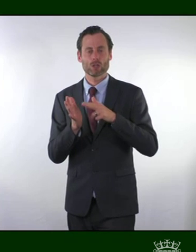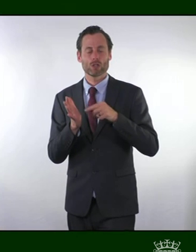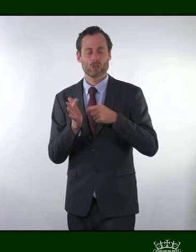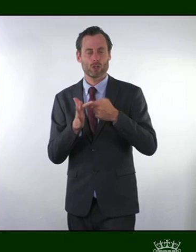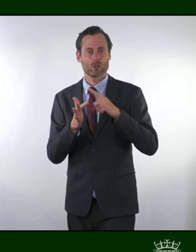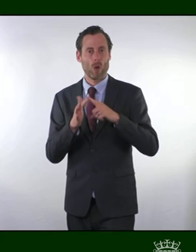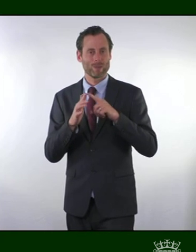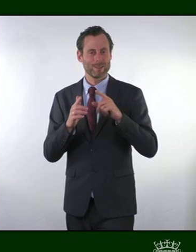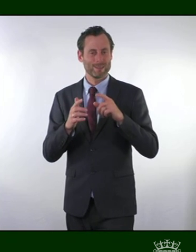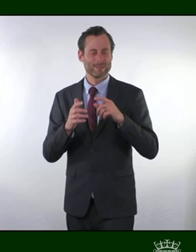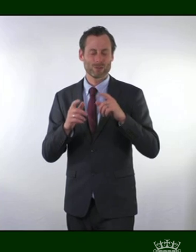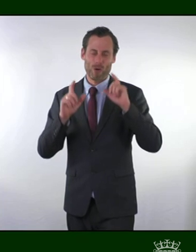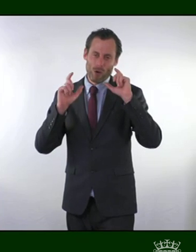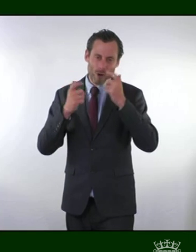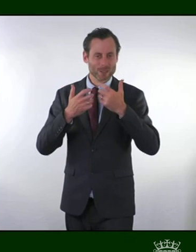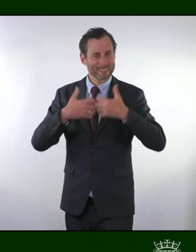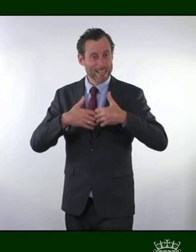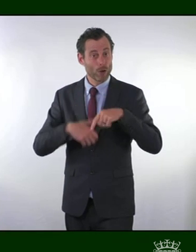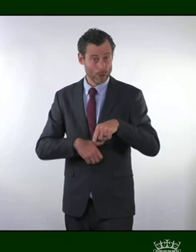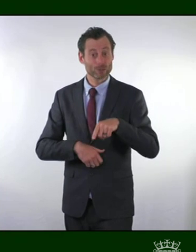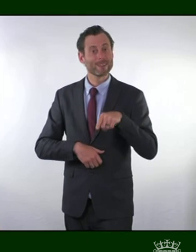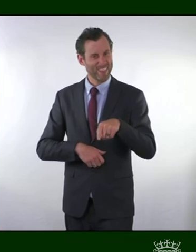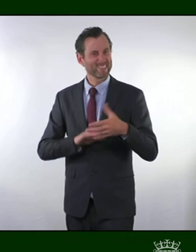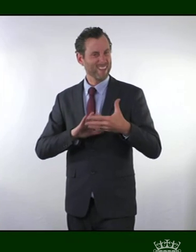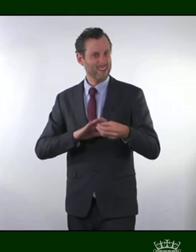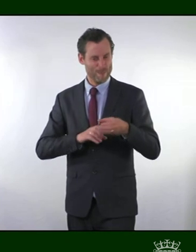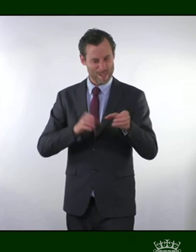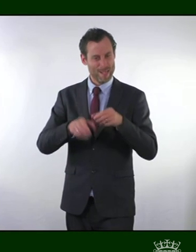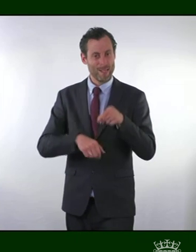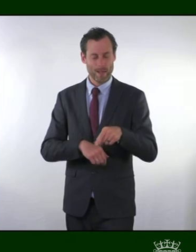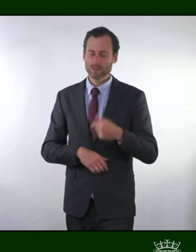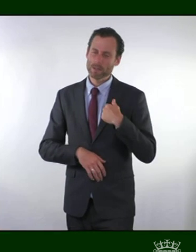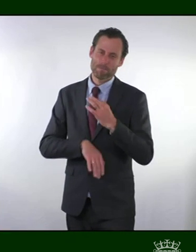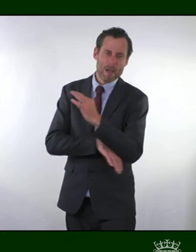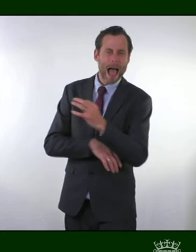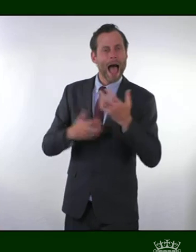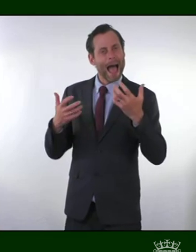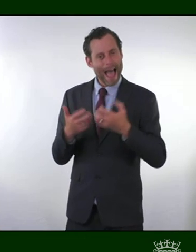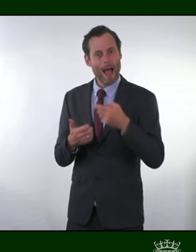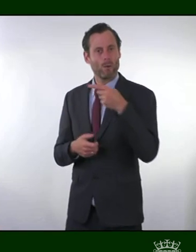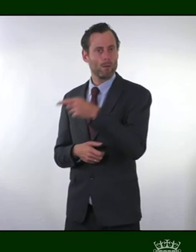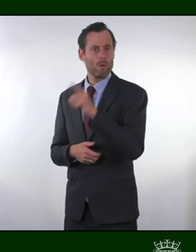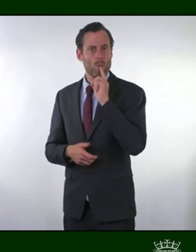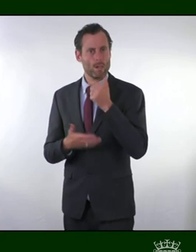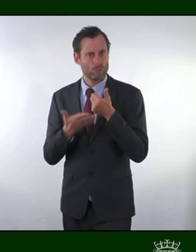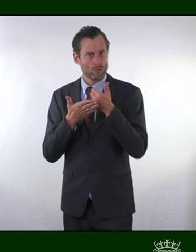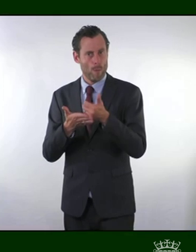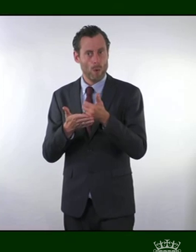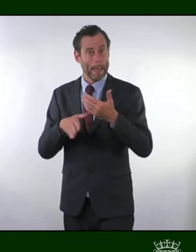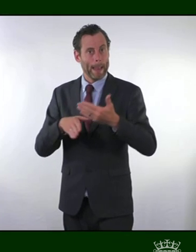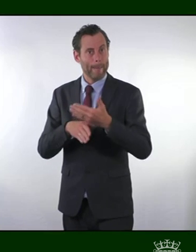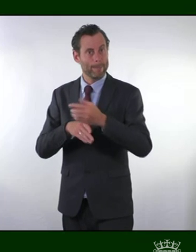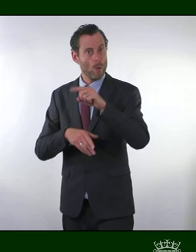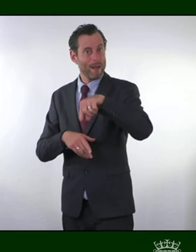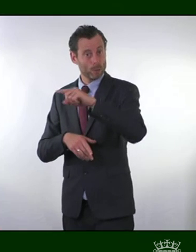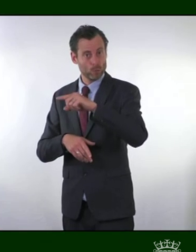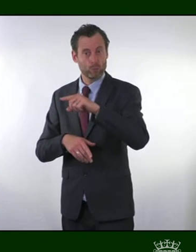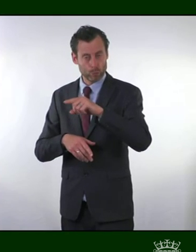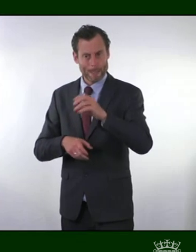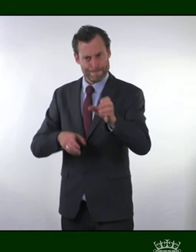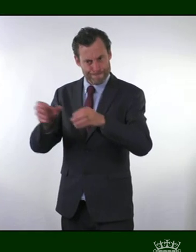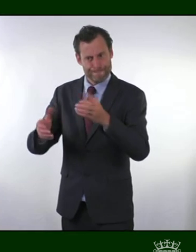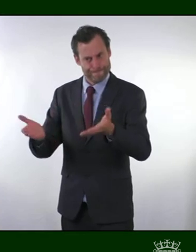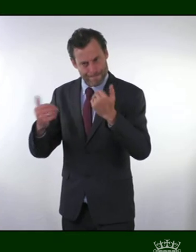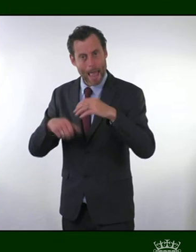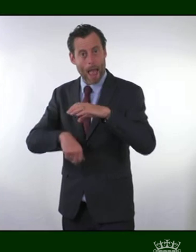How will my right honourable Friend’s plan for jobs build confidence among employers to create and sustain more apprenticeships at this very difficult time?